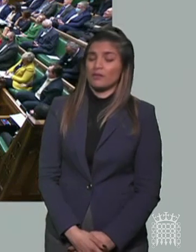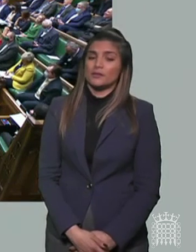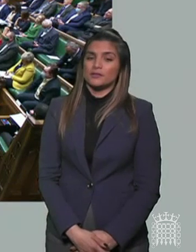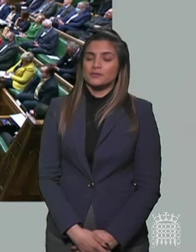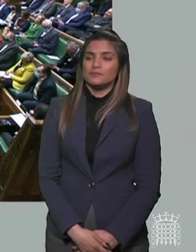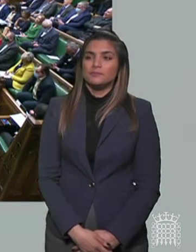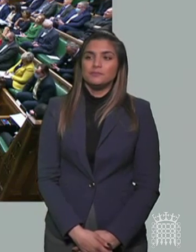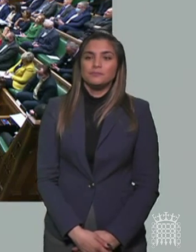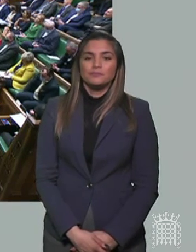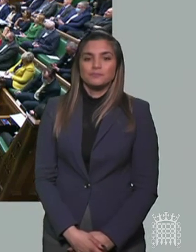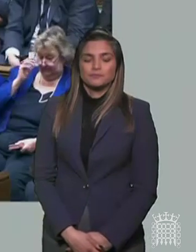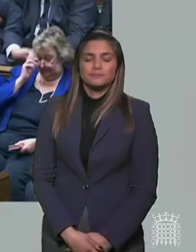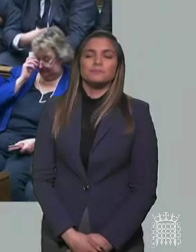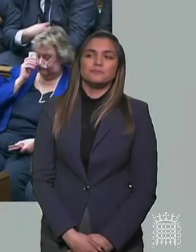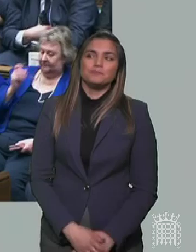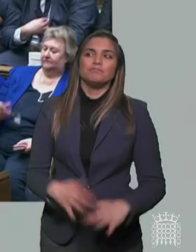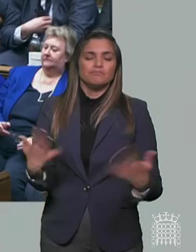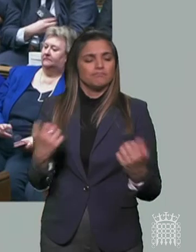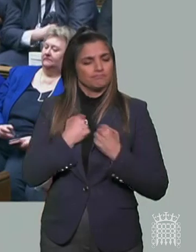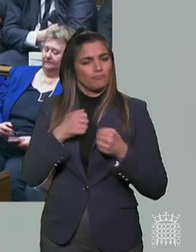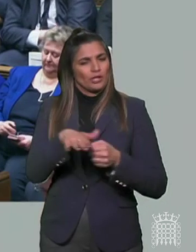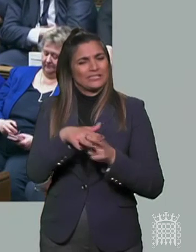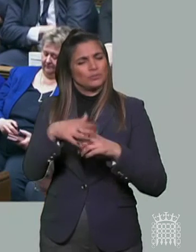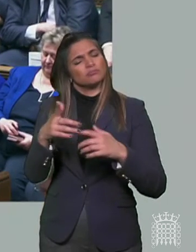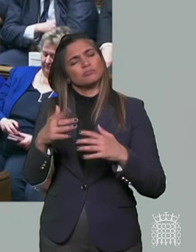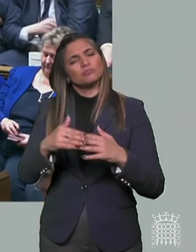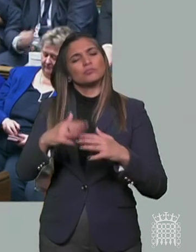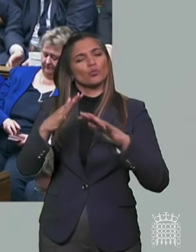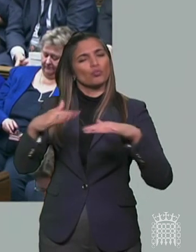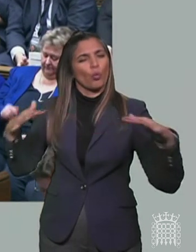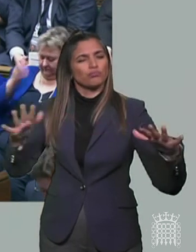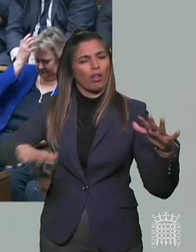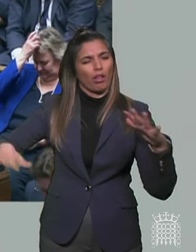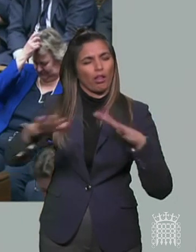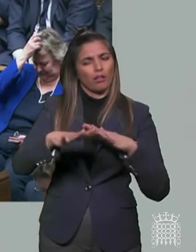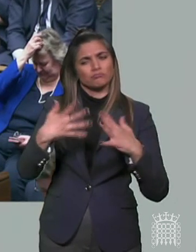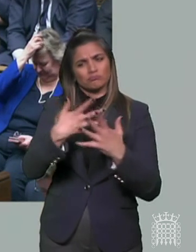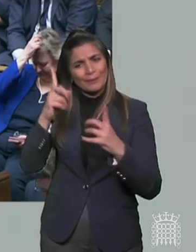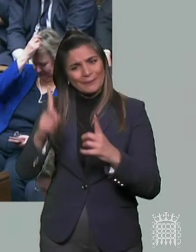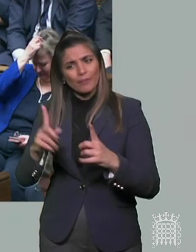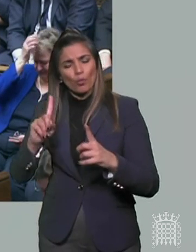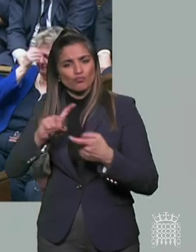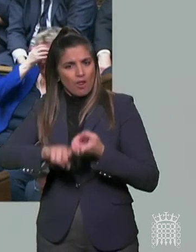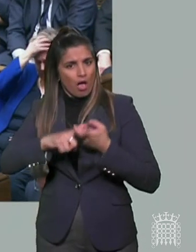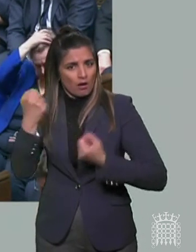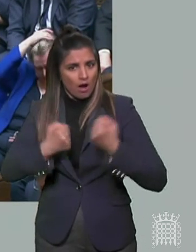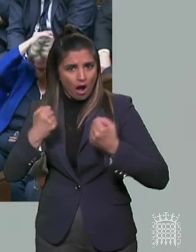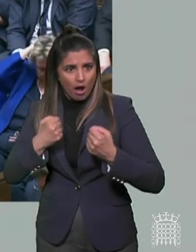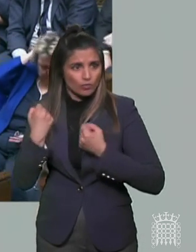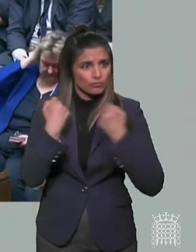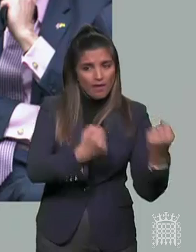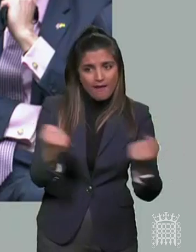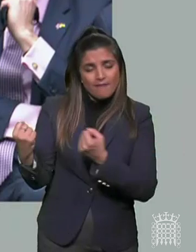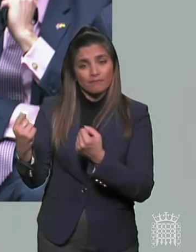North Norfolk is a rural constituency. Many residents rely on their car to get around, and they heat their homes with heating oil.